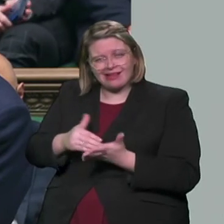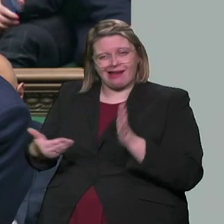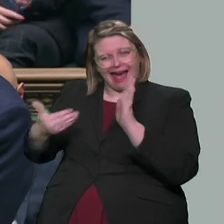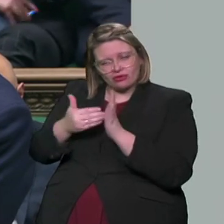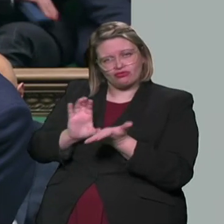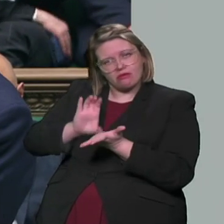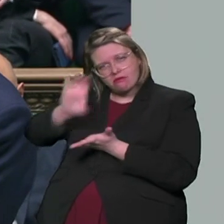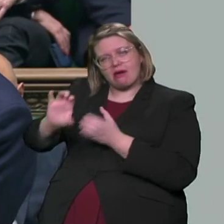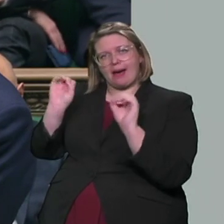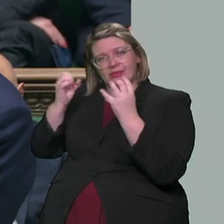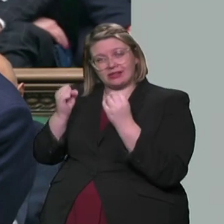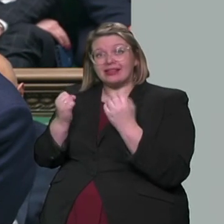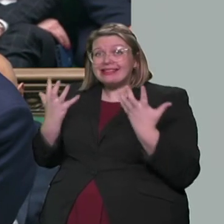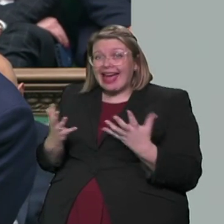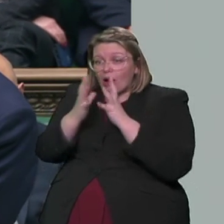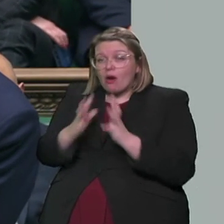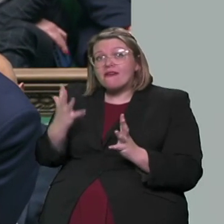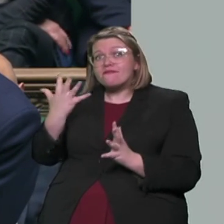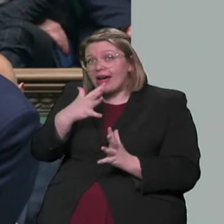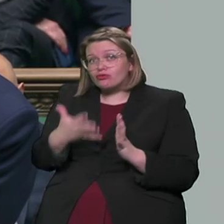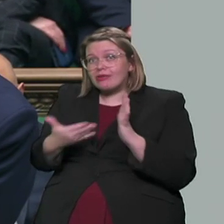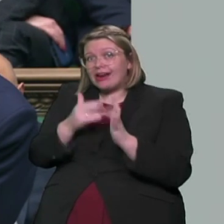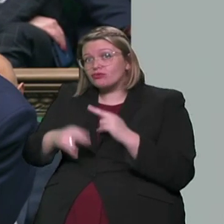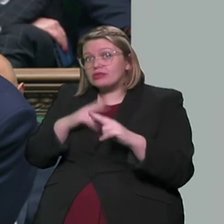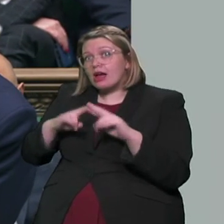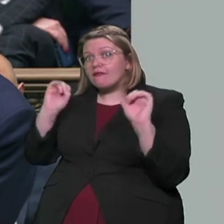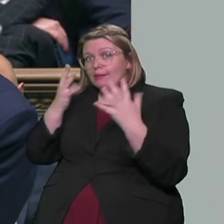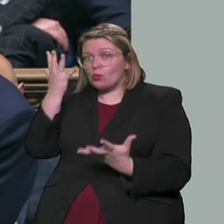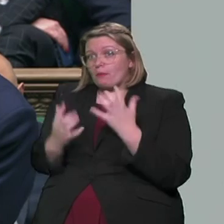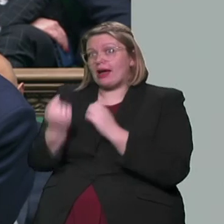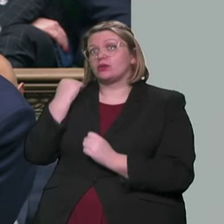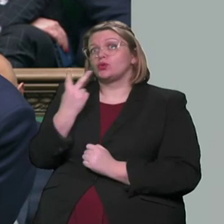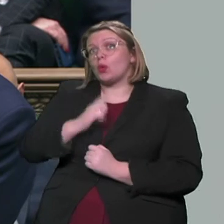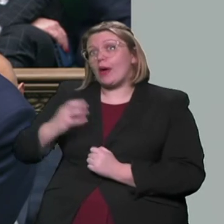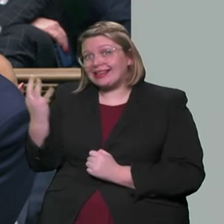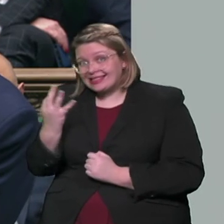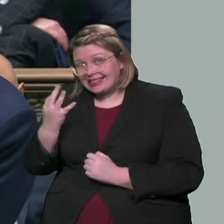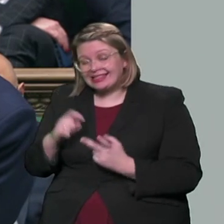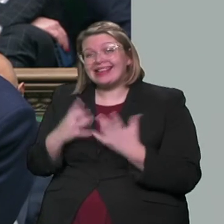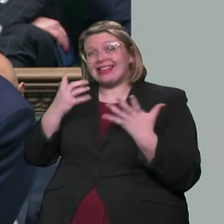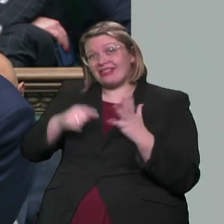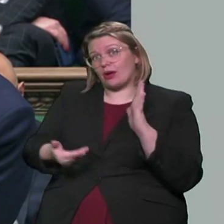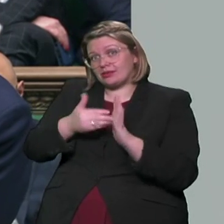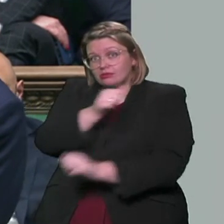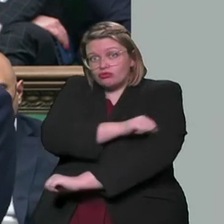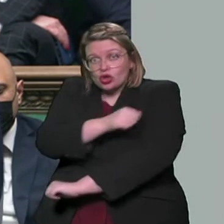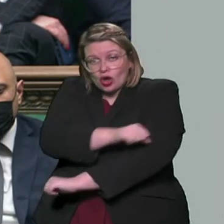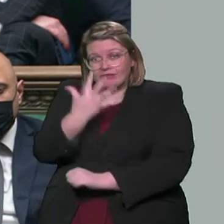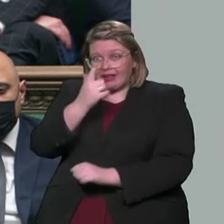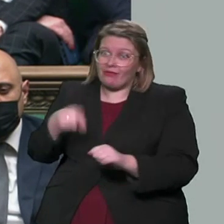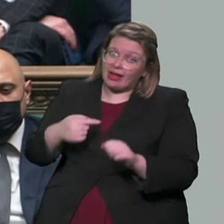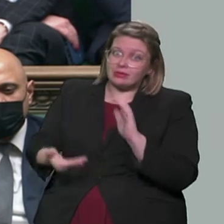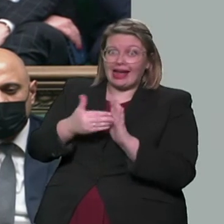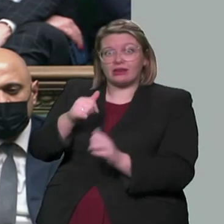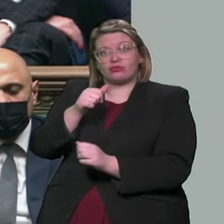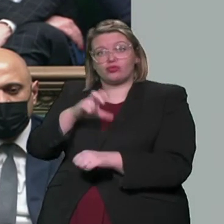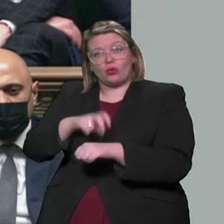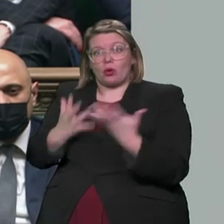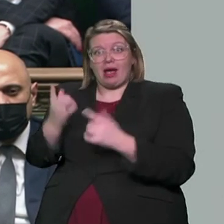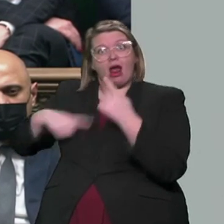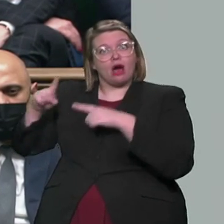There are 500 more ambulance staff now than there were in 2018, 10,000 more nurses and 5,000 more doctors than there were last year.